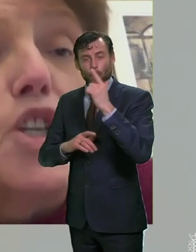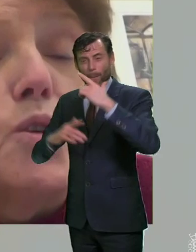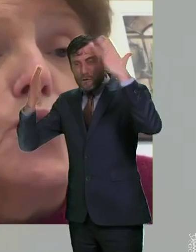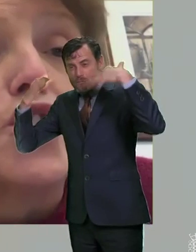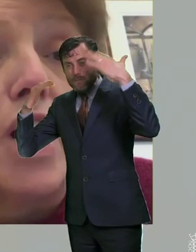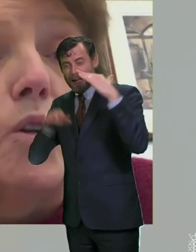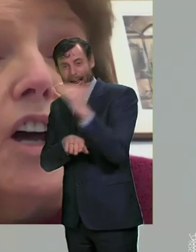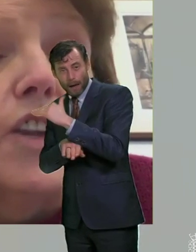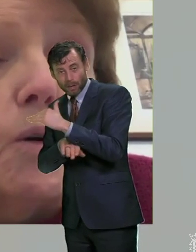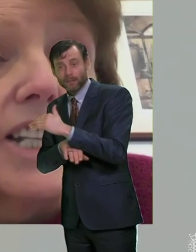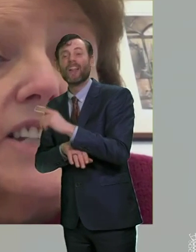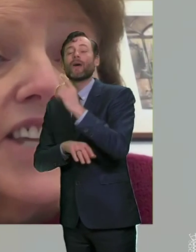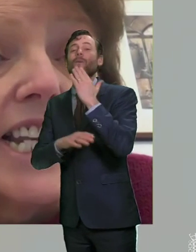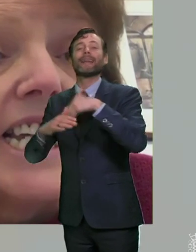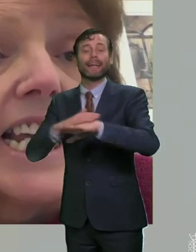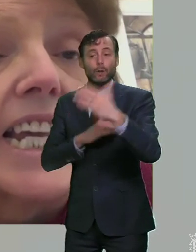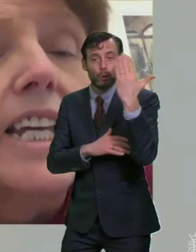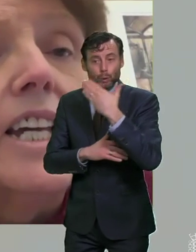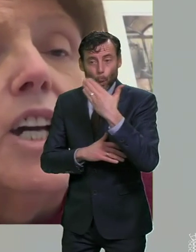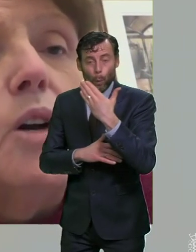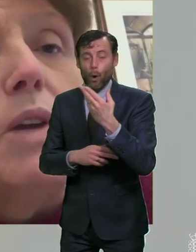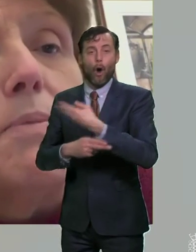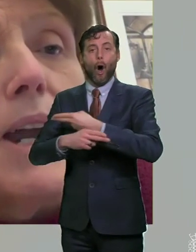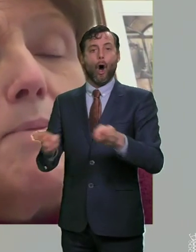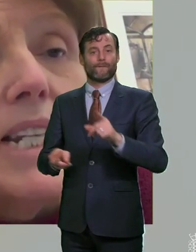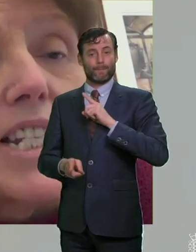That takes a huge toll on the quality of their learning.